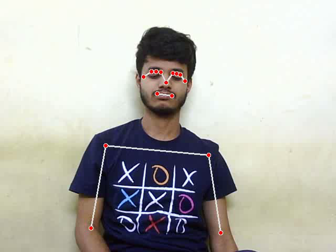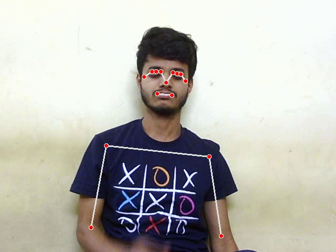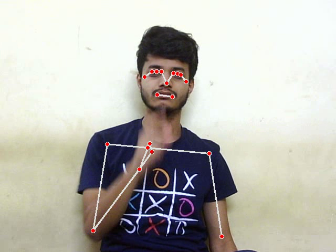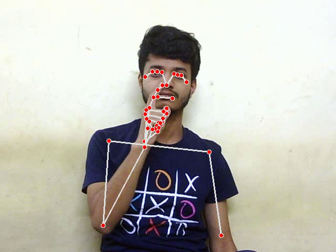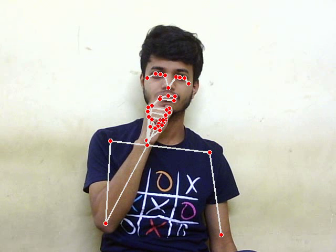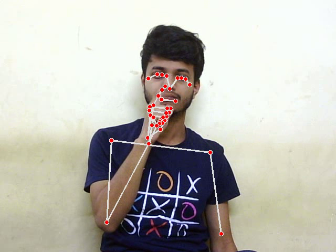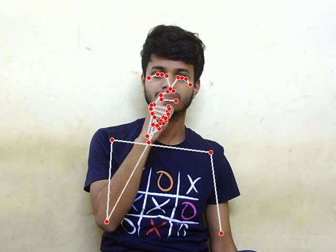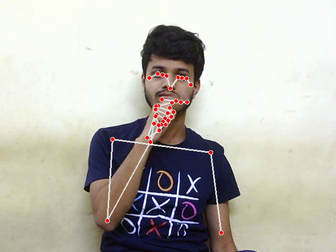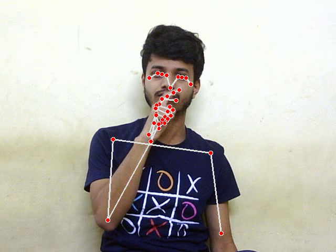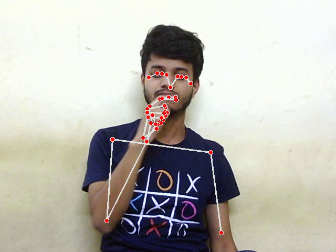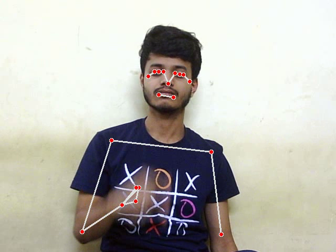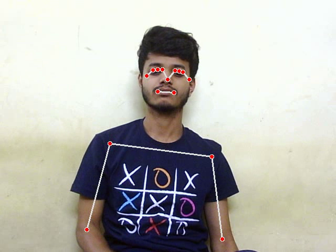who